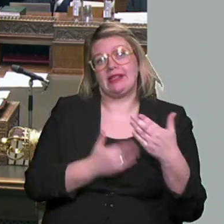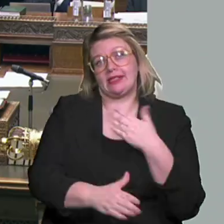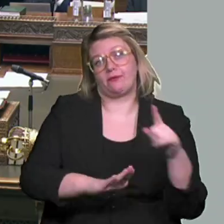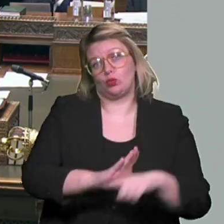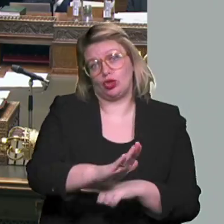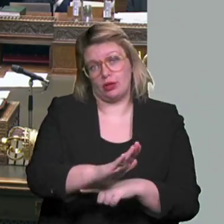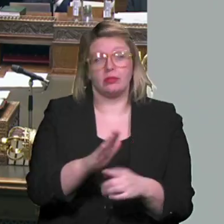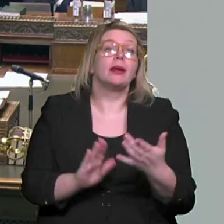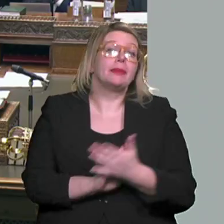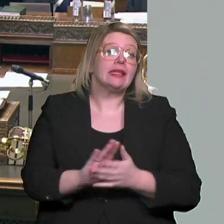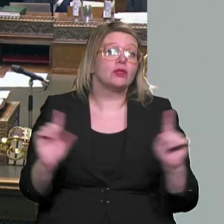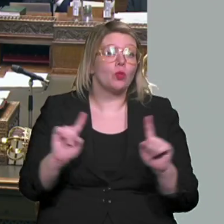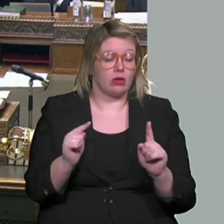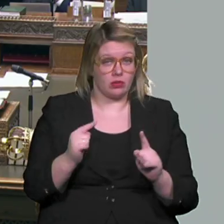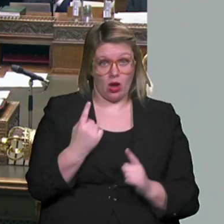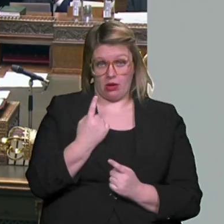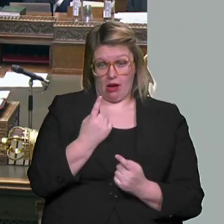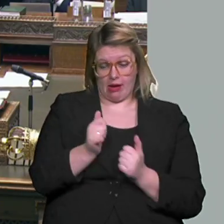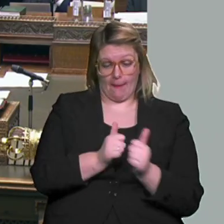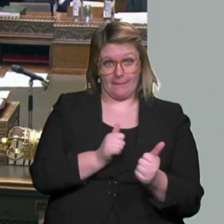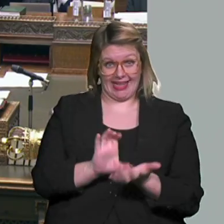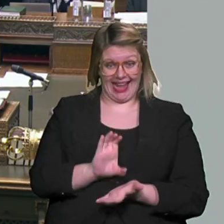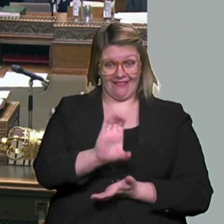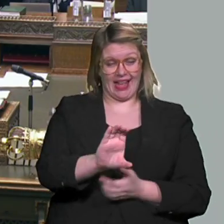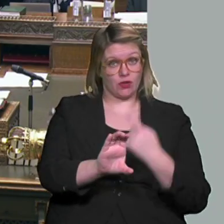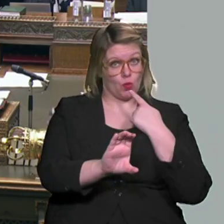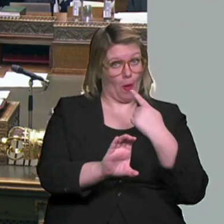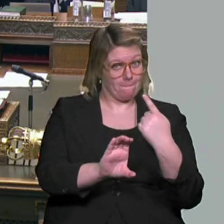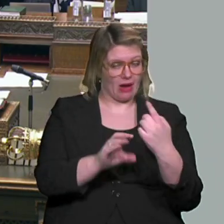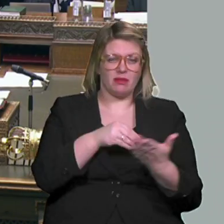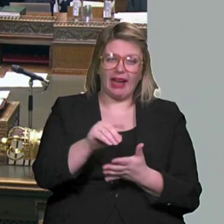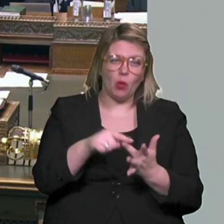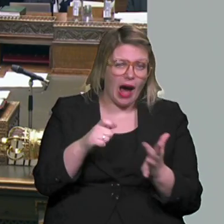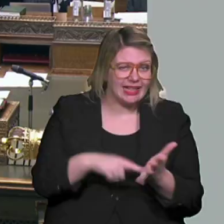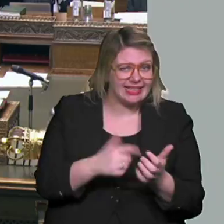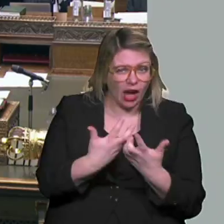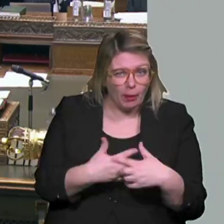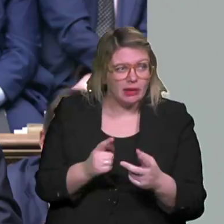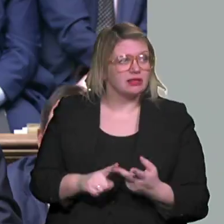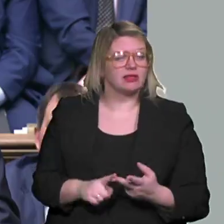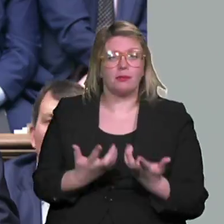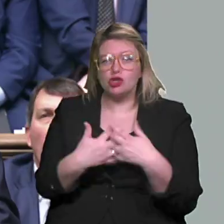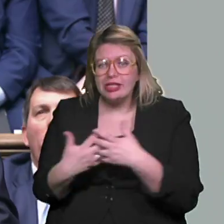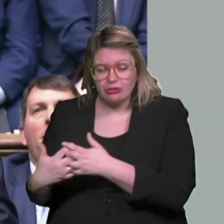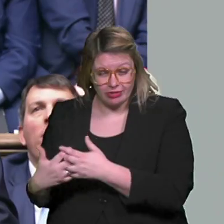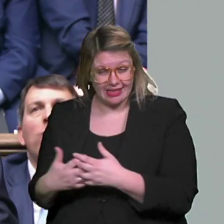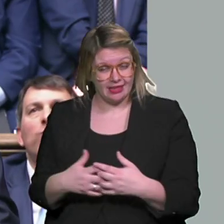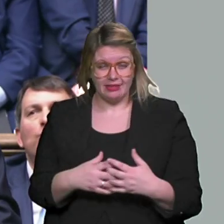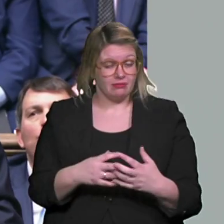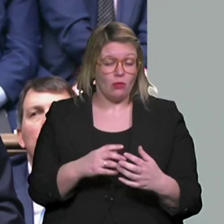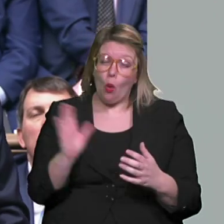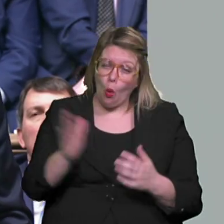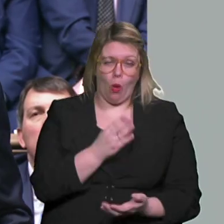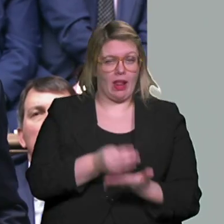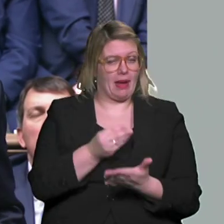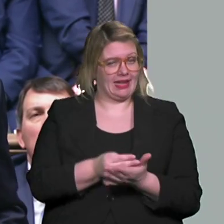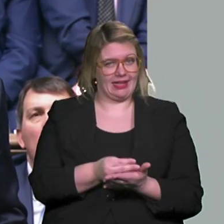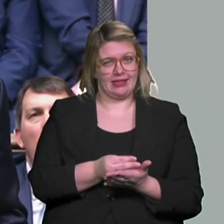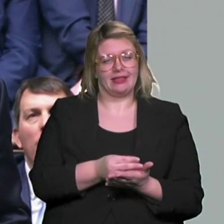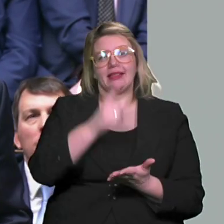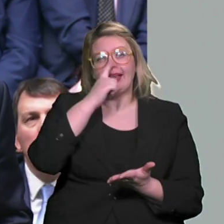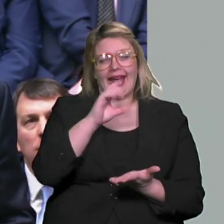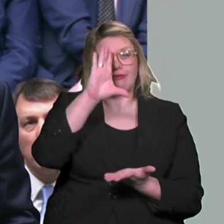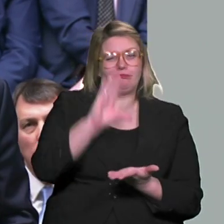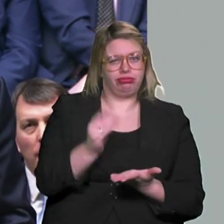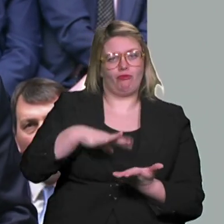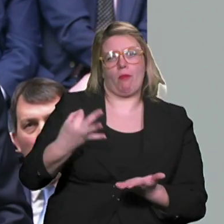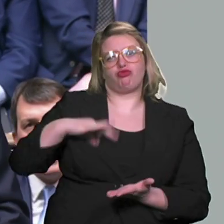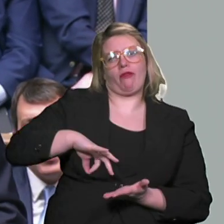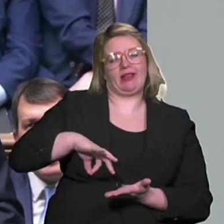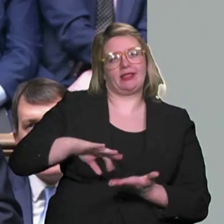That means that every single pound a company invests in IT equipment, plant or machinery can be deducted in full and immediately from taxable profits.